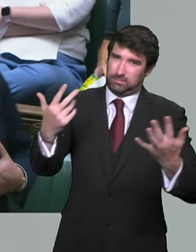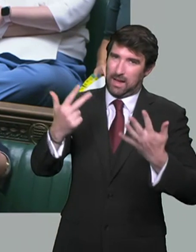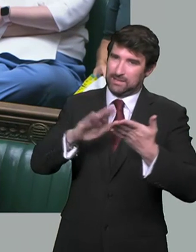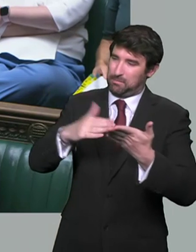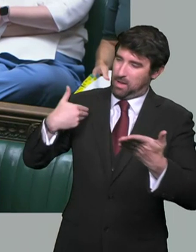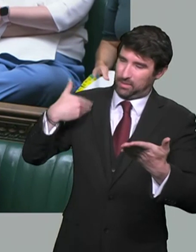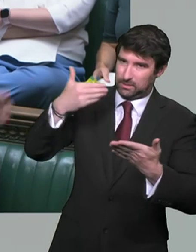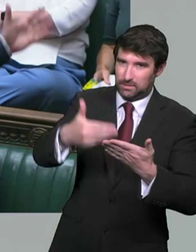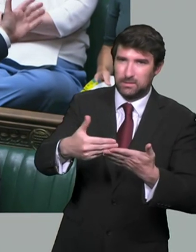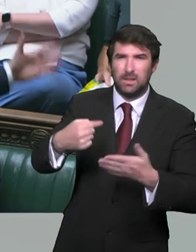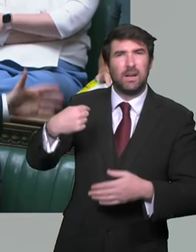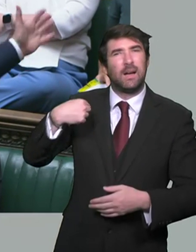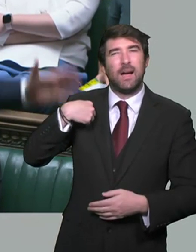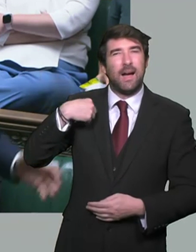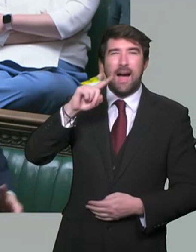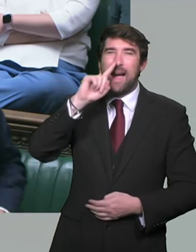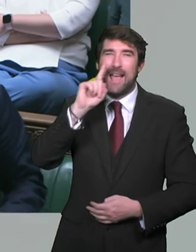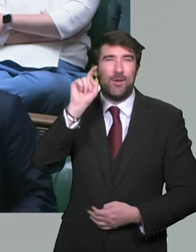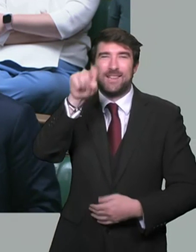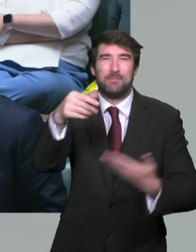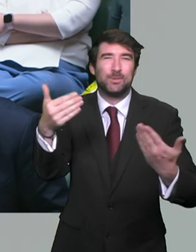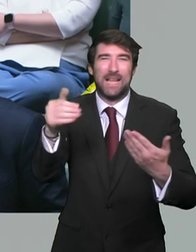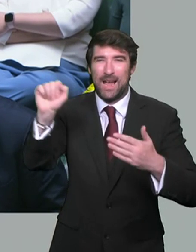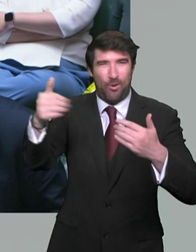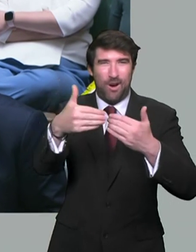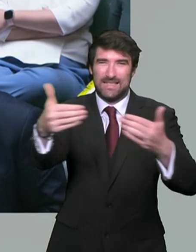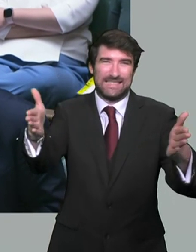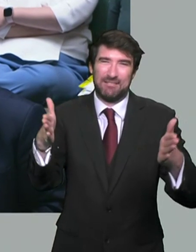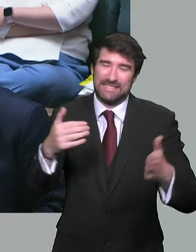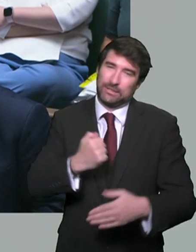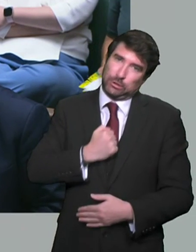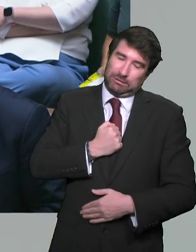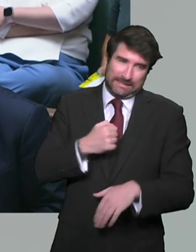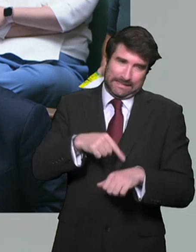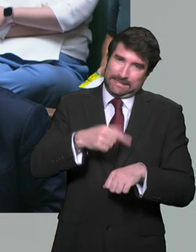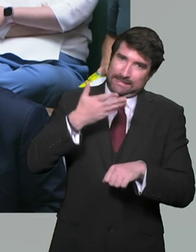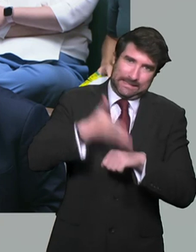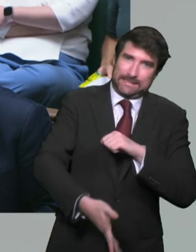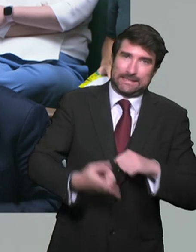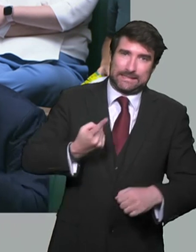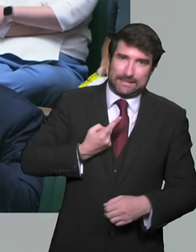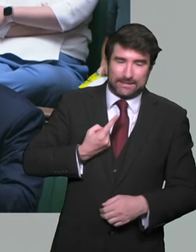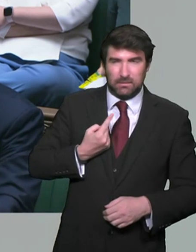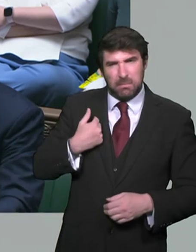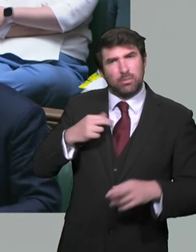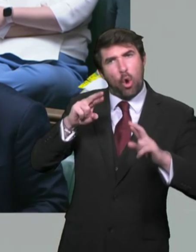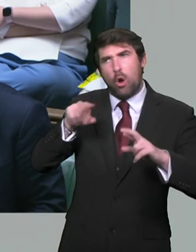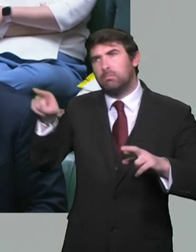I do not think that I can come to his reception, but I am sure it will be very well attended.